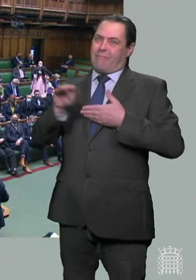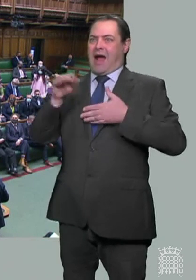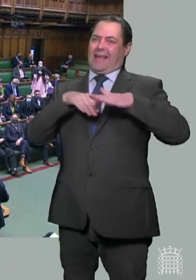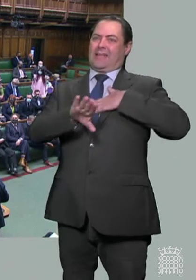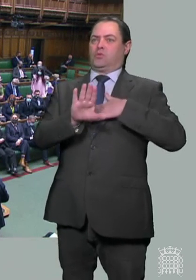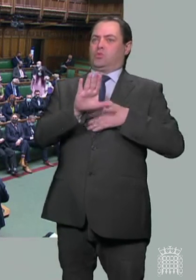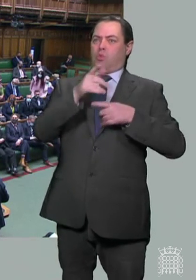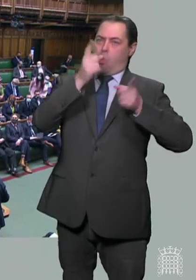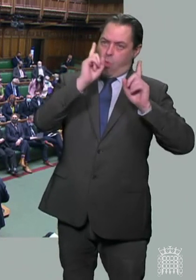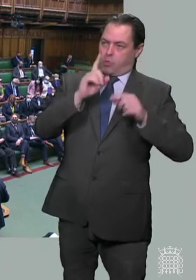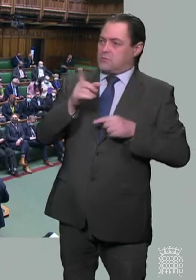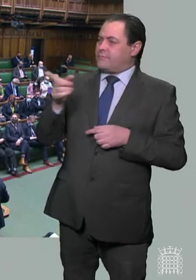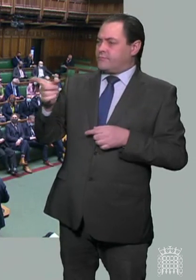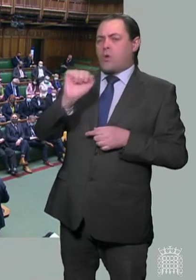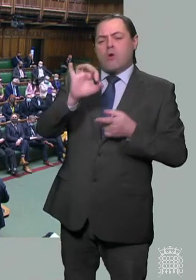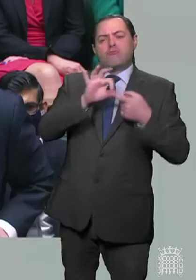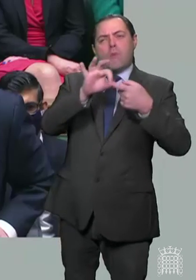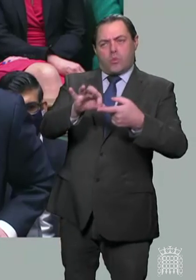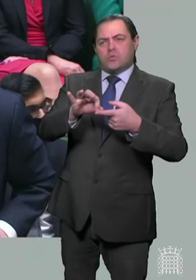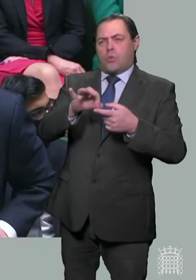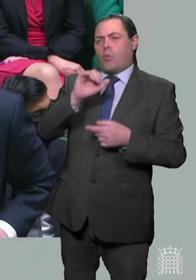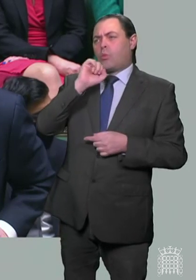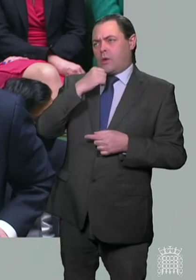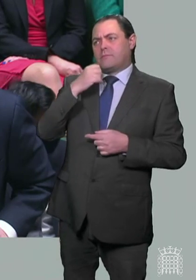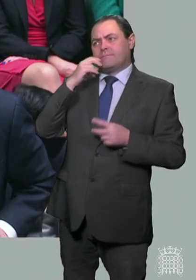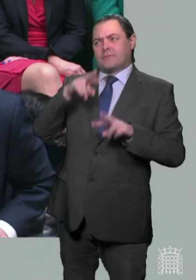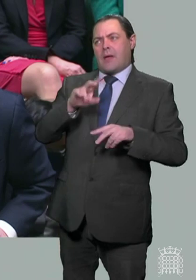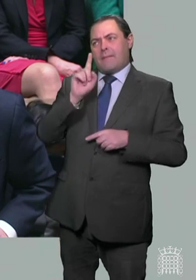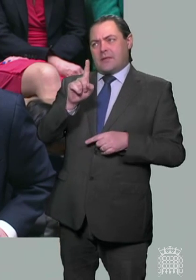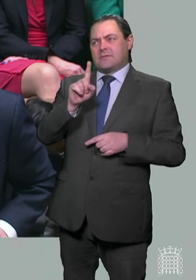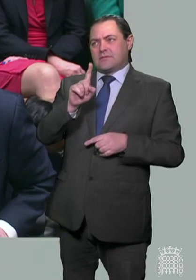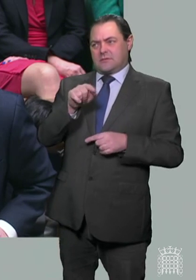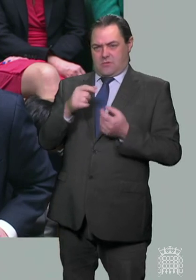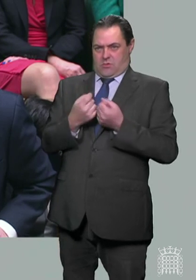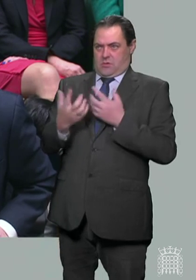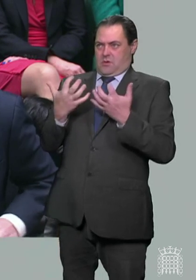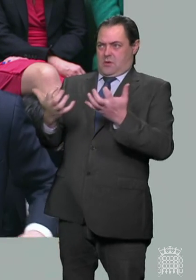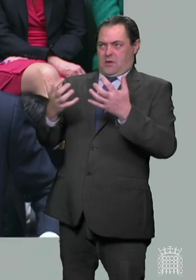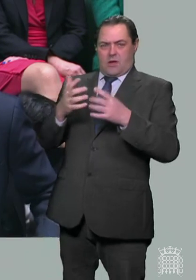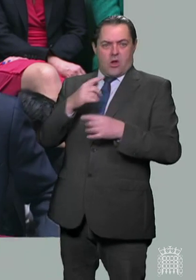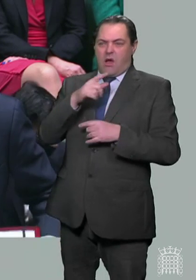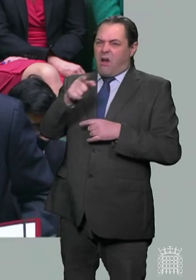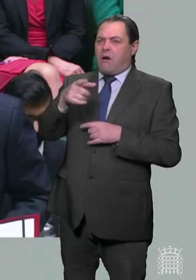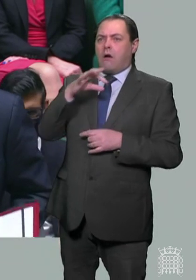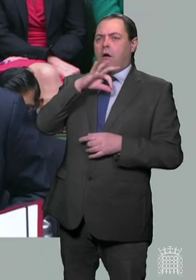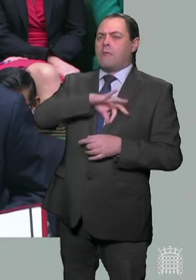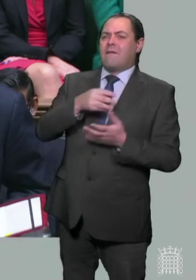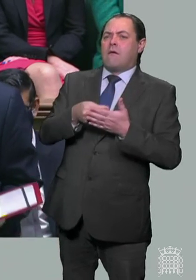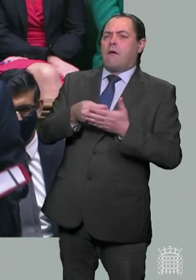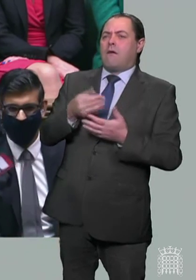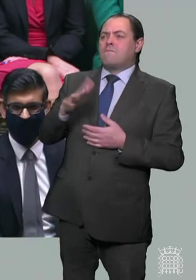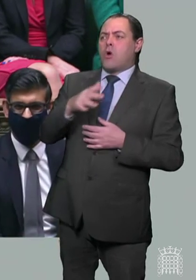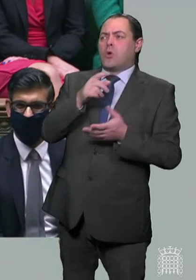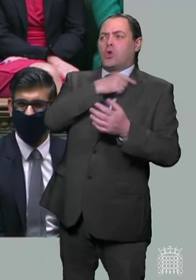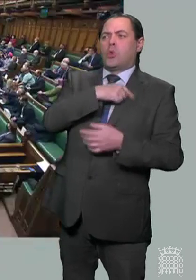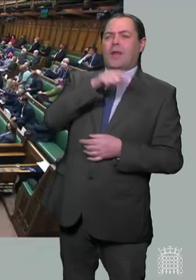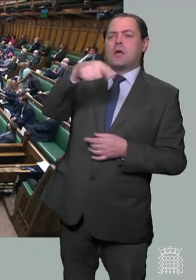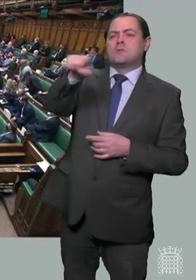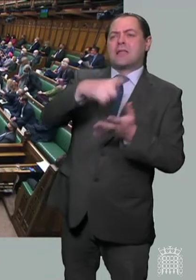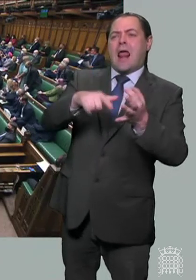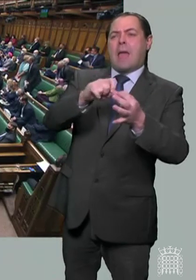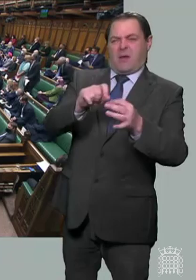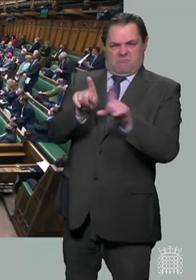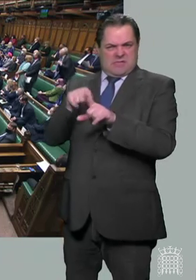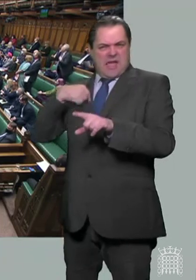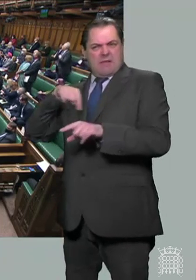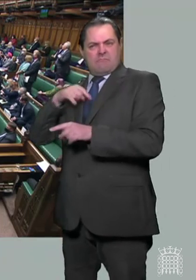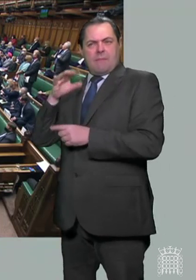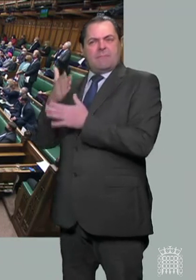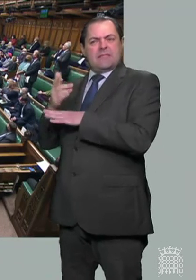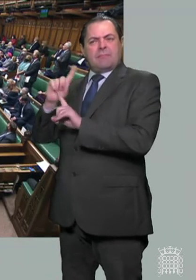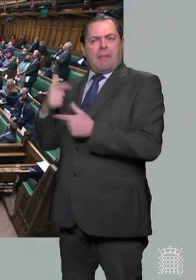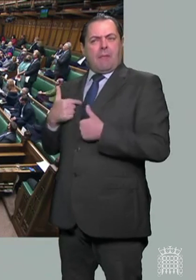I will study his proposals with care when the Opposition parties commit to stop taking funds from the unions in order to control their politics.